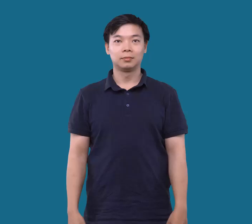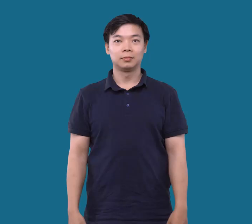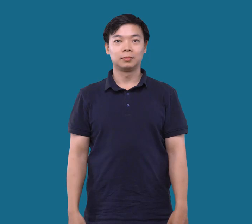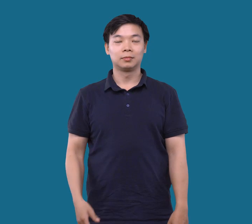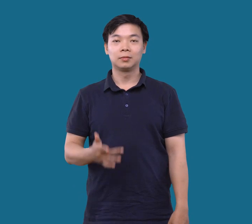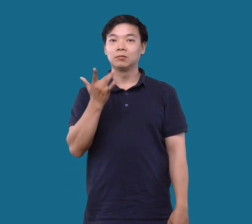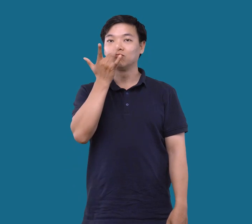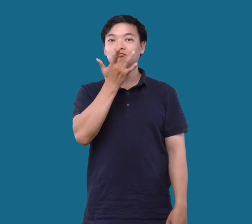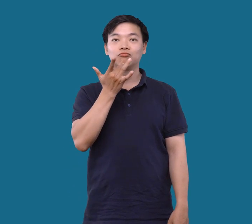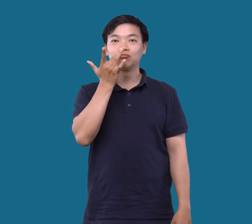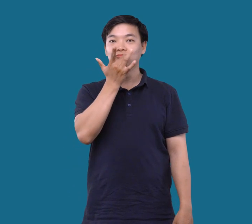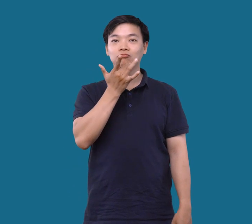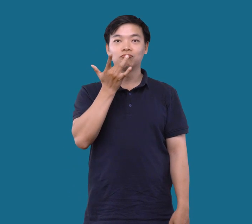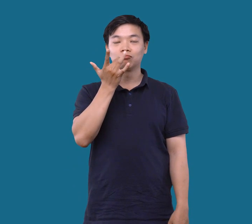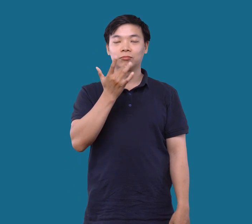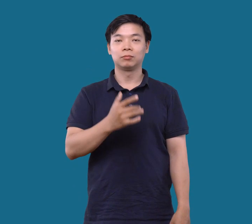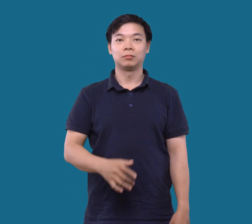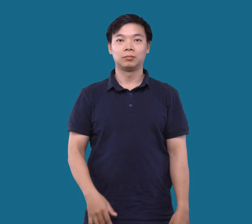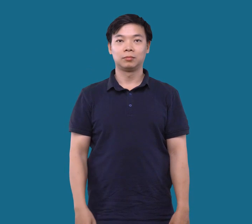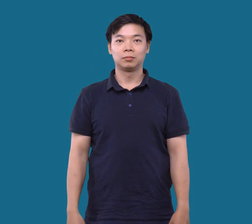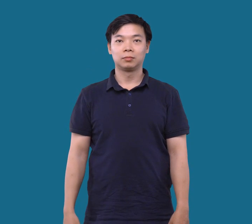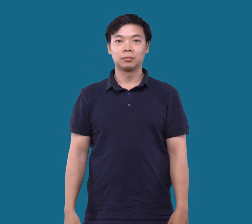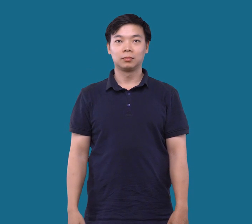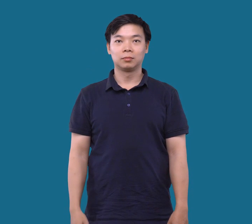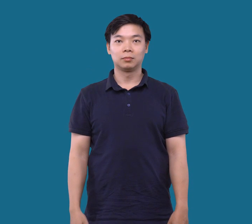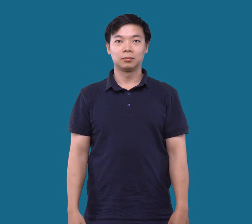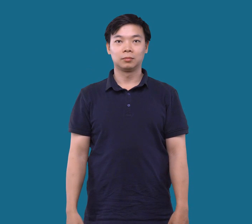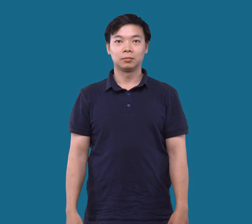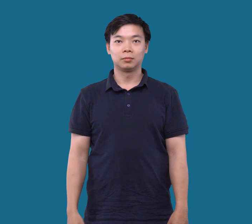mật ong